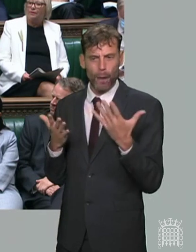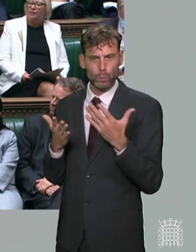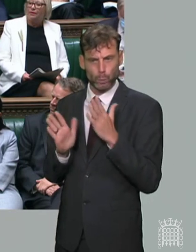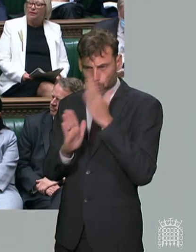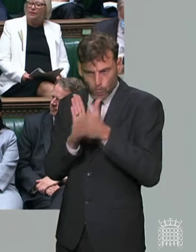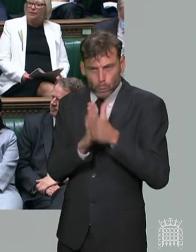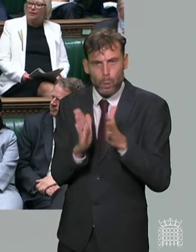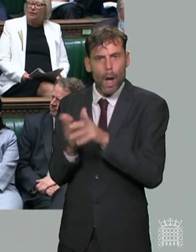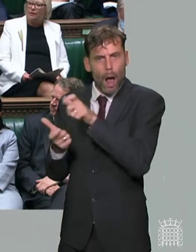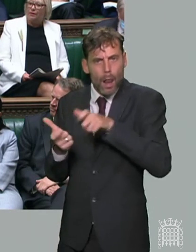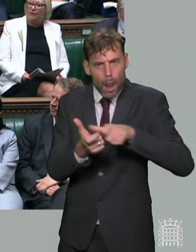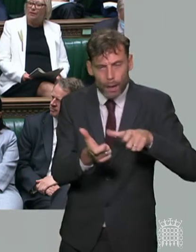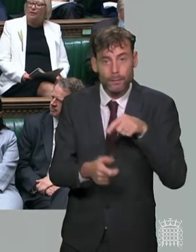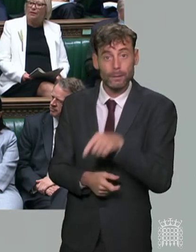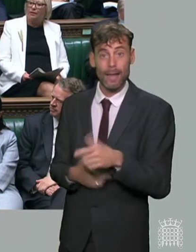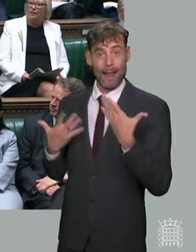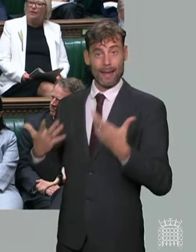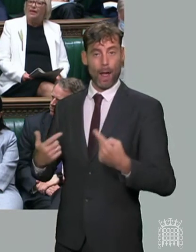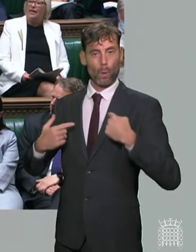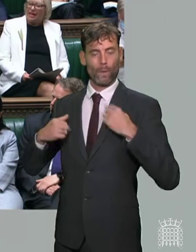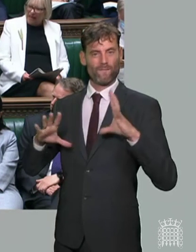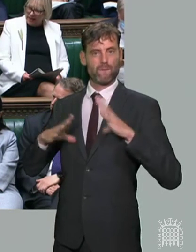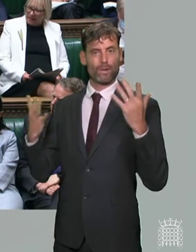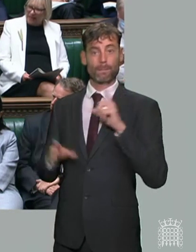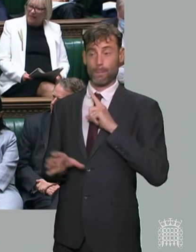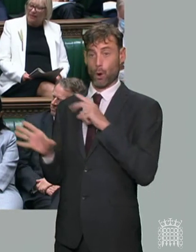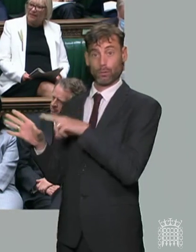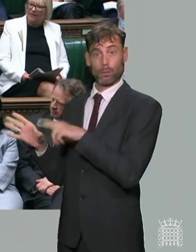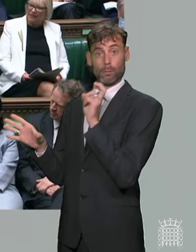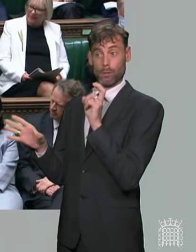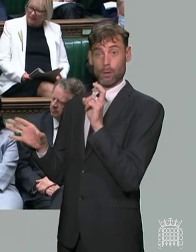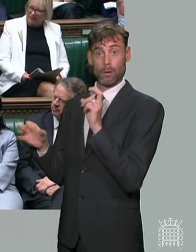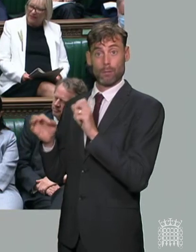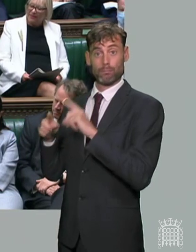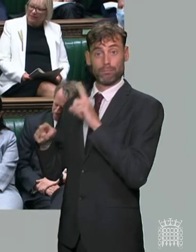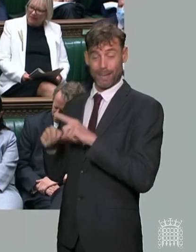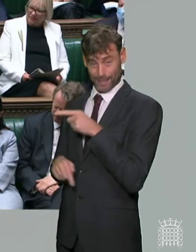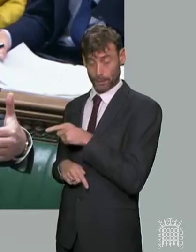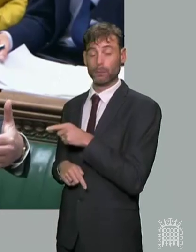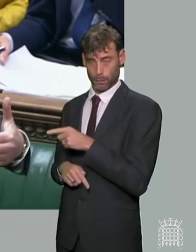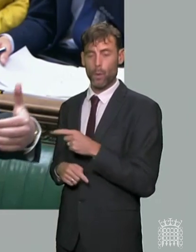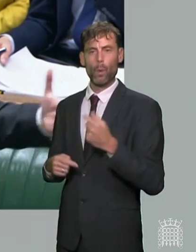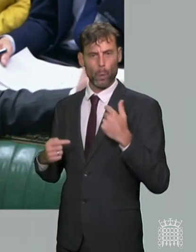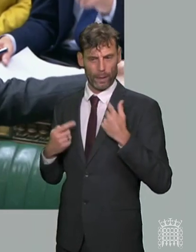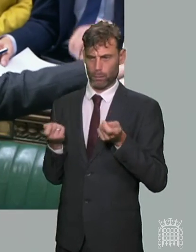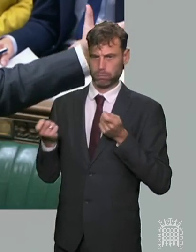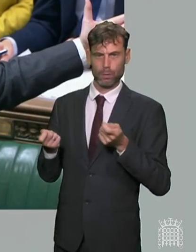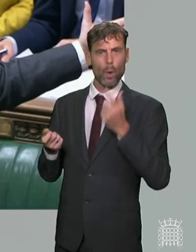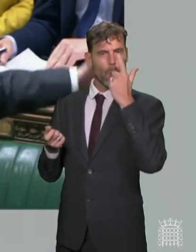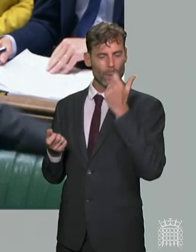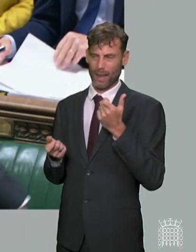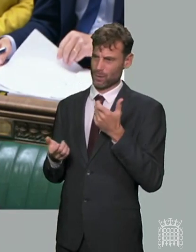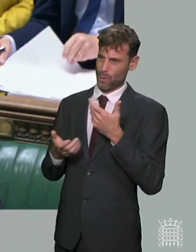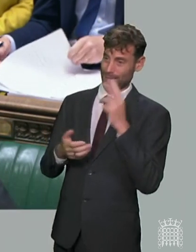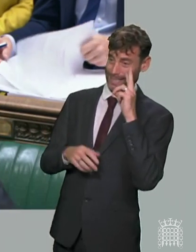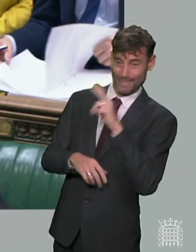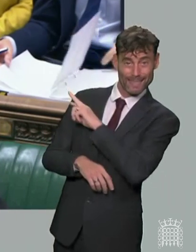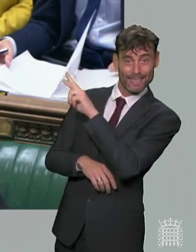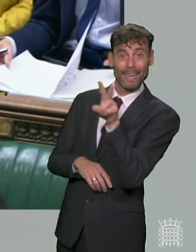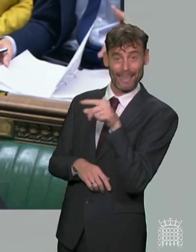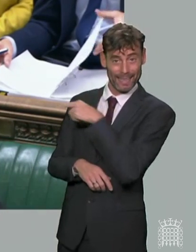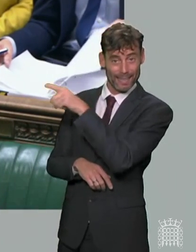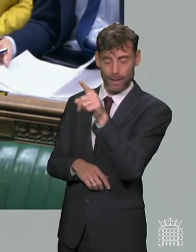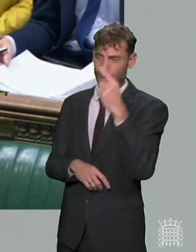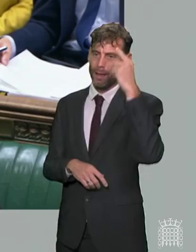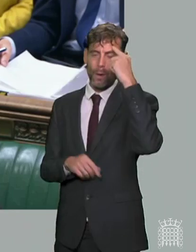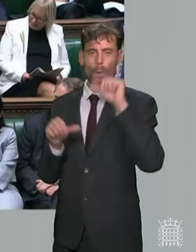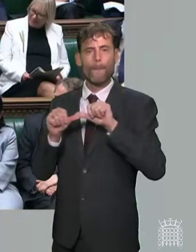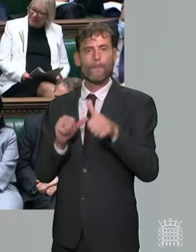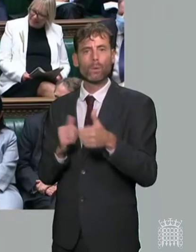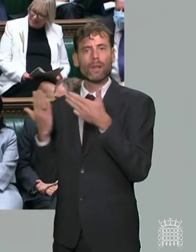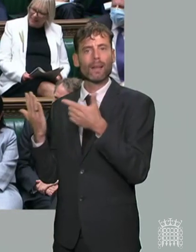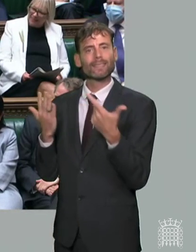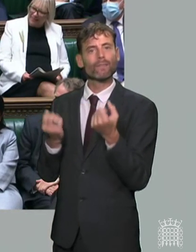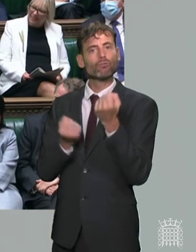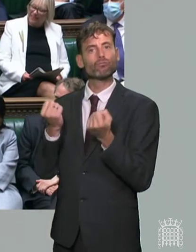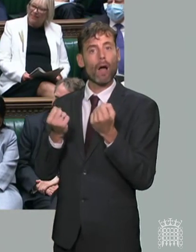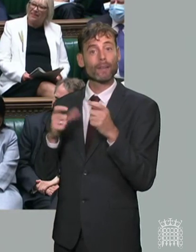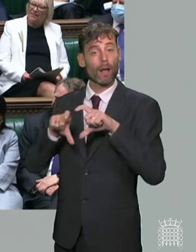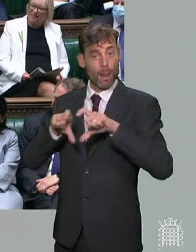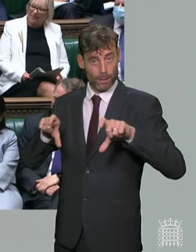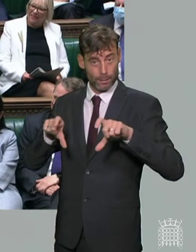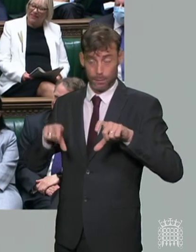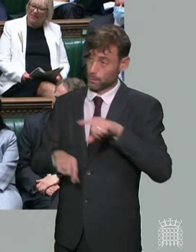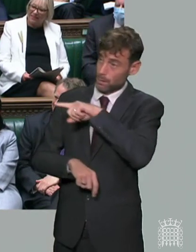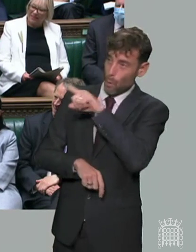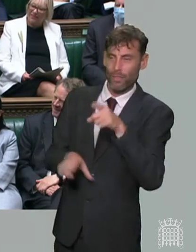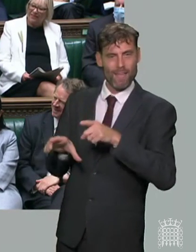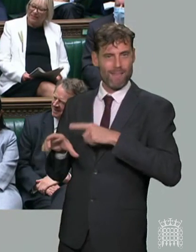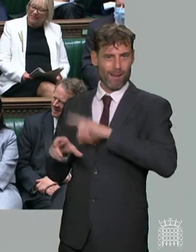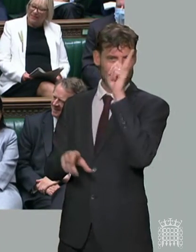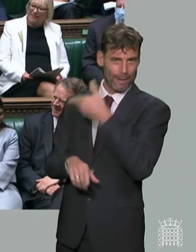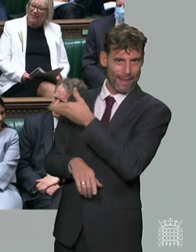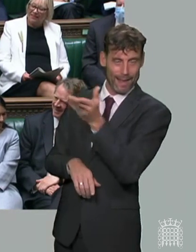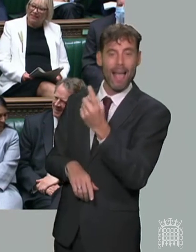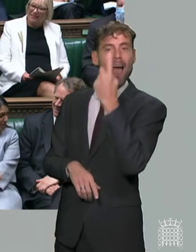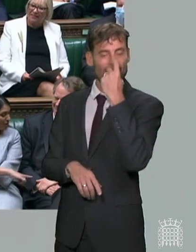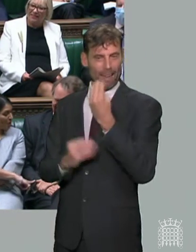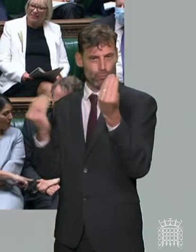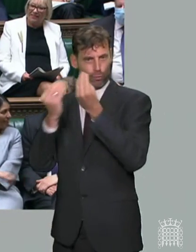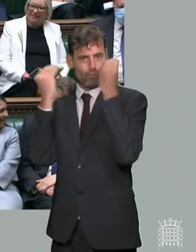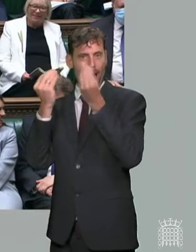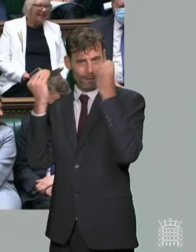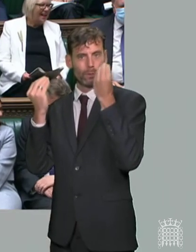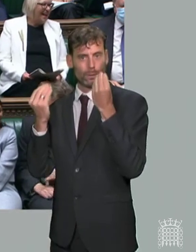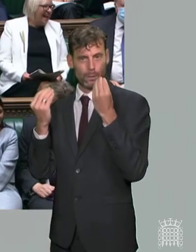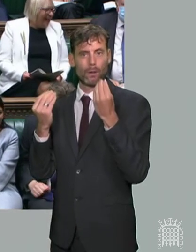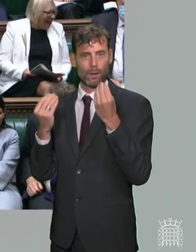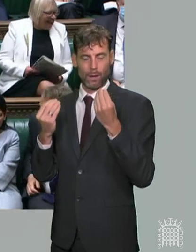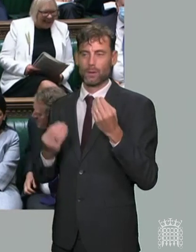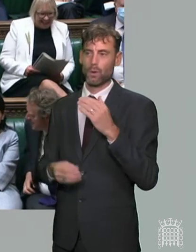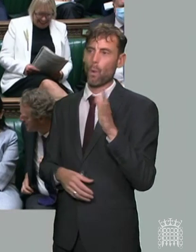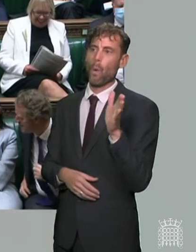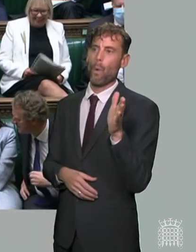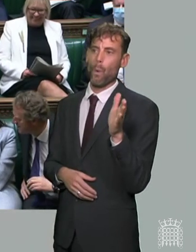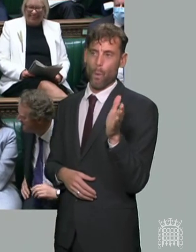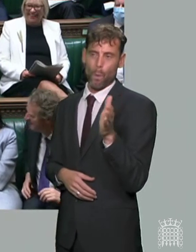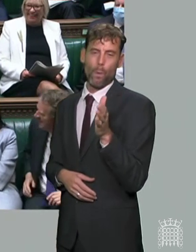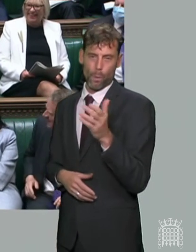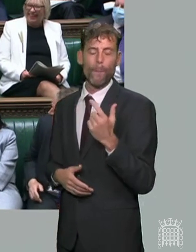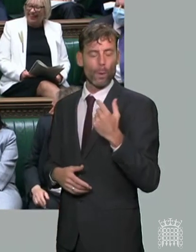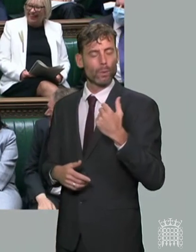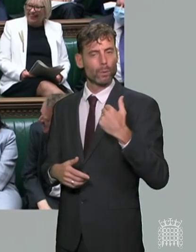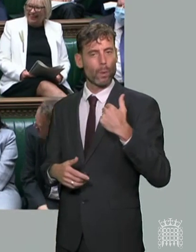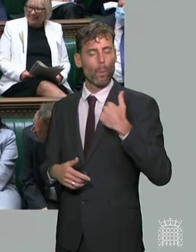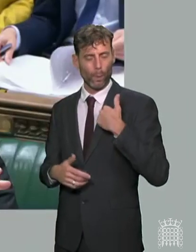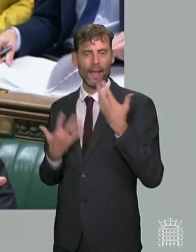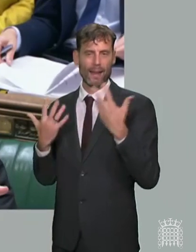We are taking advantage of our post-Brexit freedom so that all the young thrusters on the Conservative Benches with a post-1997 driver’s licence can now drive a vehicle with a trailer as well—everybody can drive a vehicle with a trailer as well.